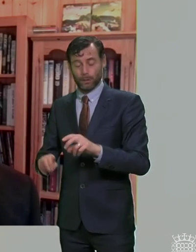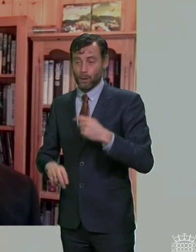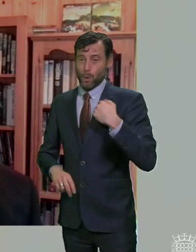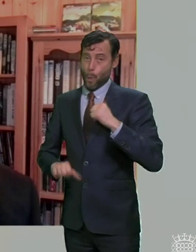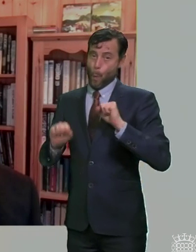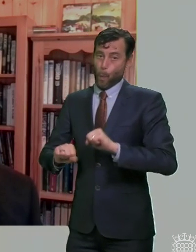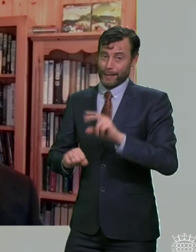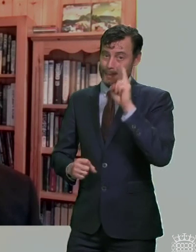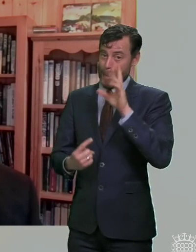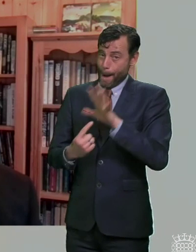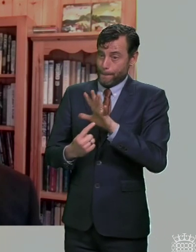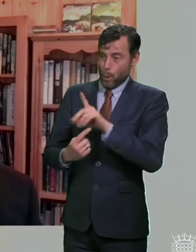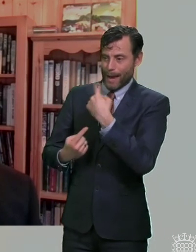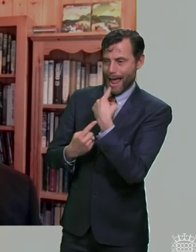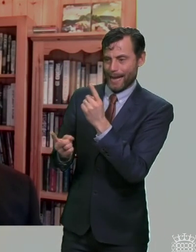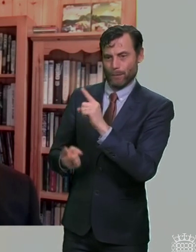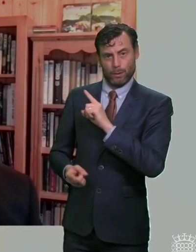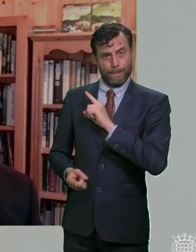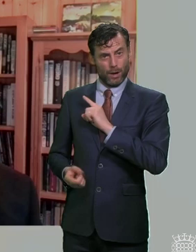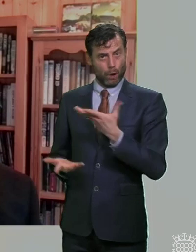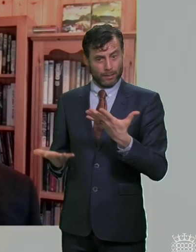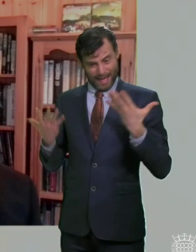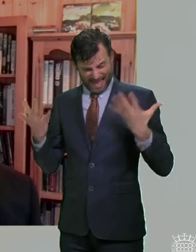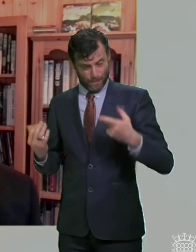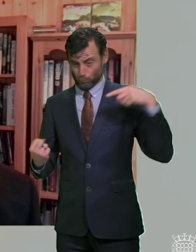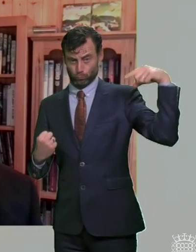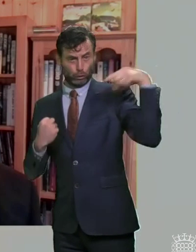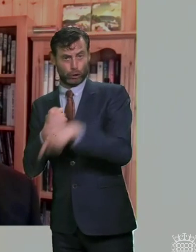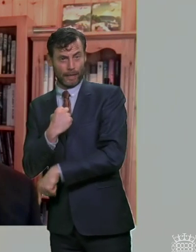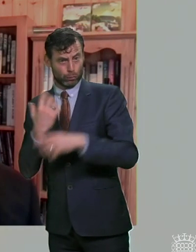The UK has suffered its worst recession in 300 years.